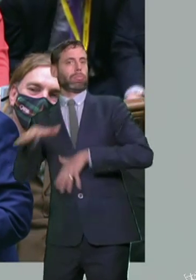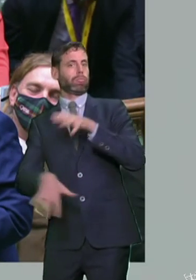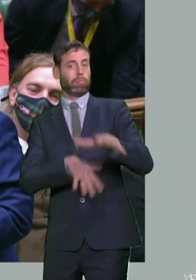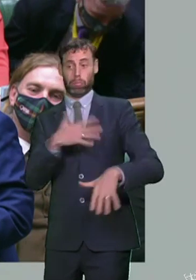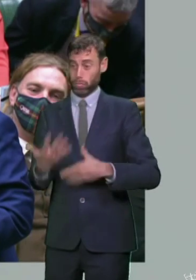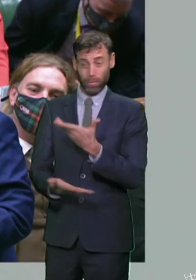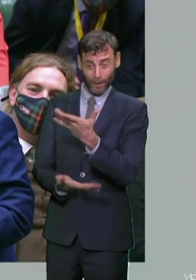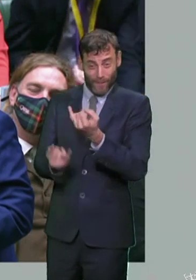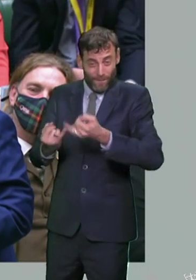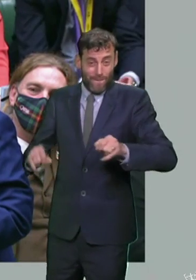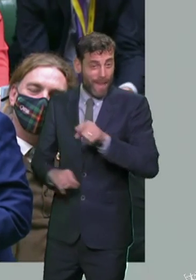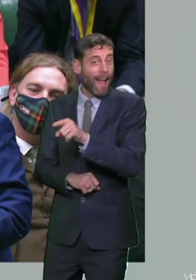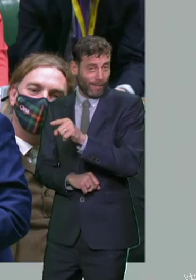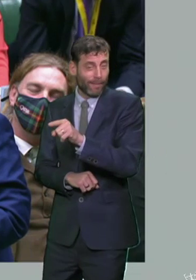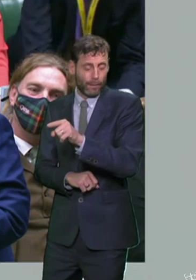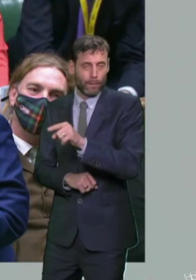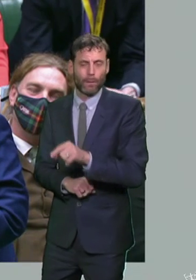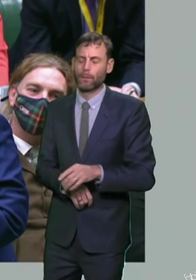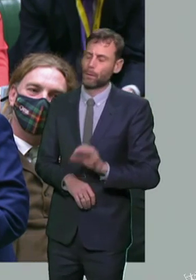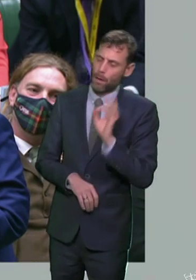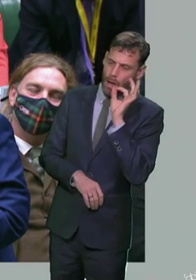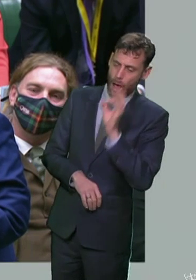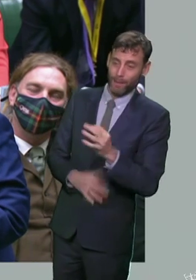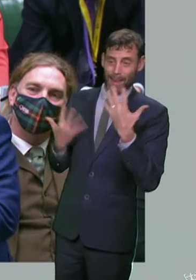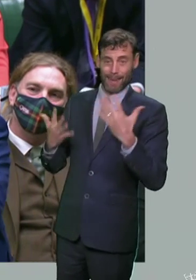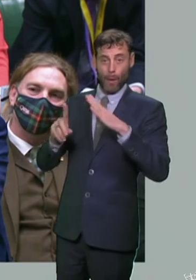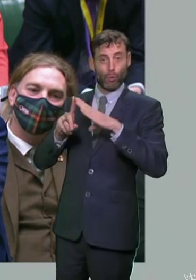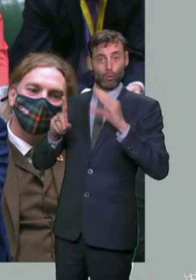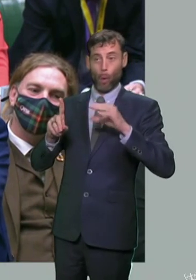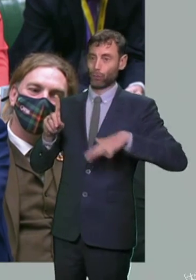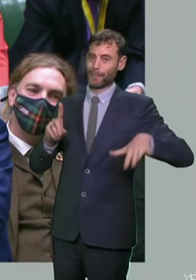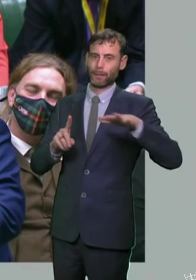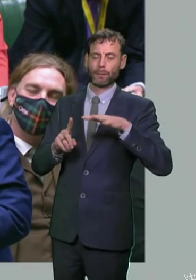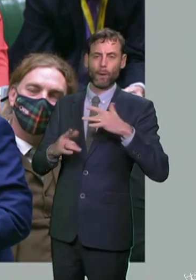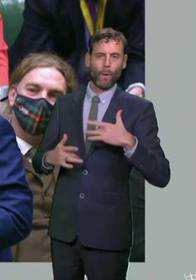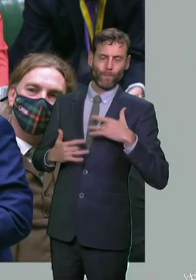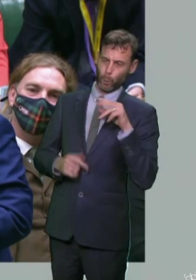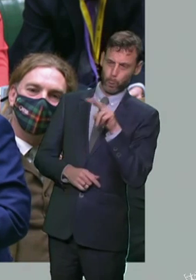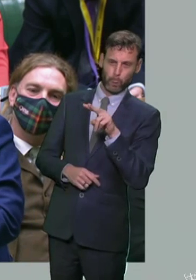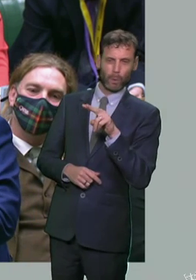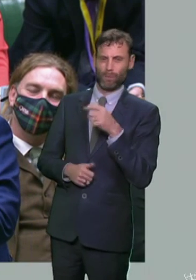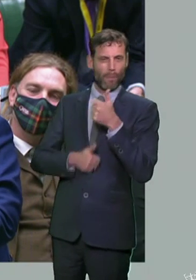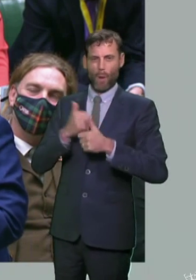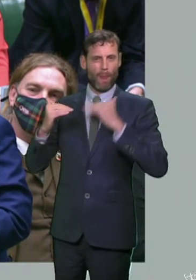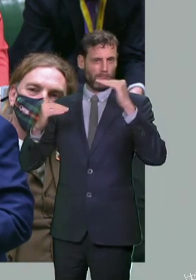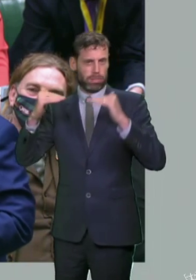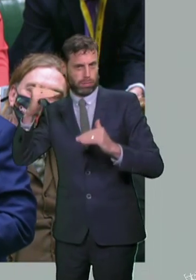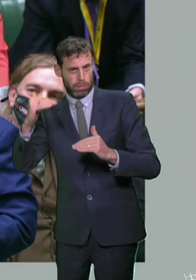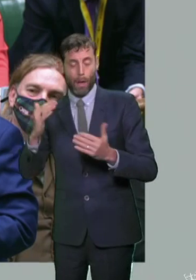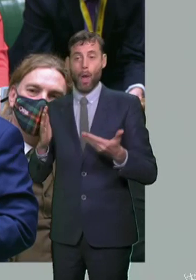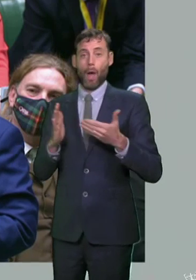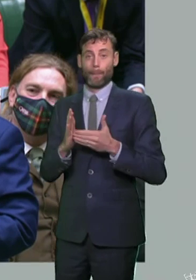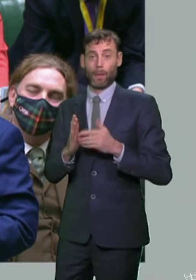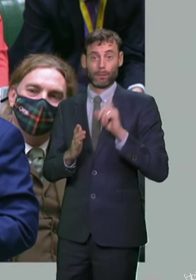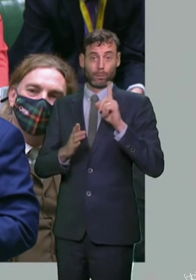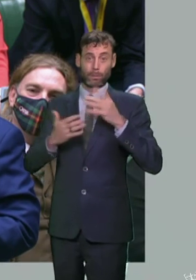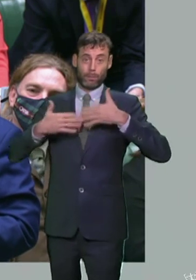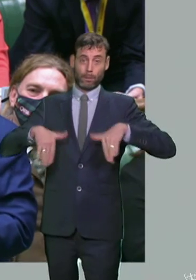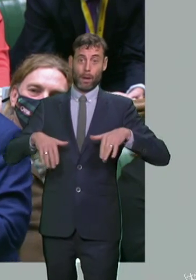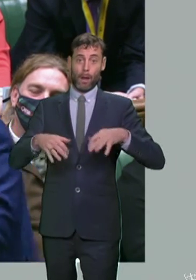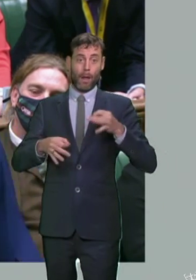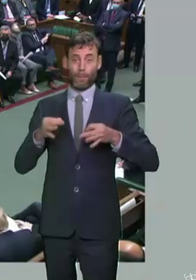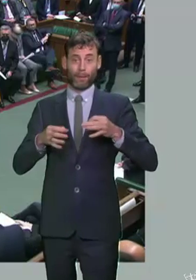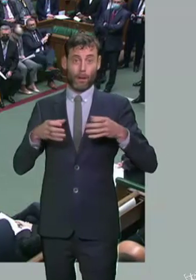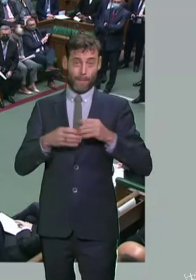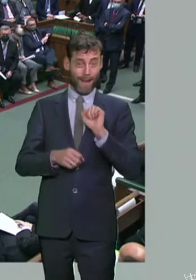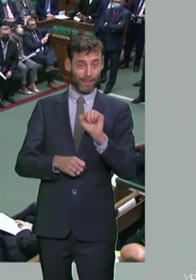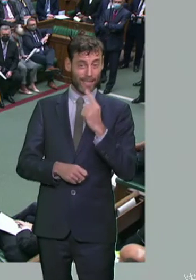I ask the Prime Minister: with his party falling in the polls and his colleagues briefing against him, has he considered calling it a day before he is pushed out the door?